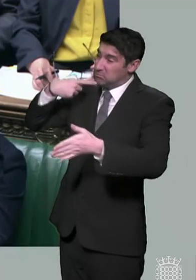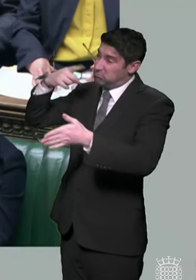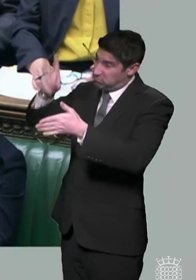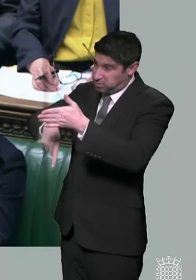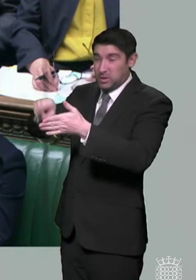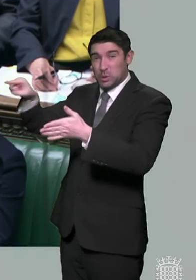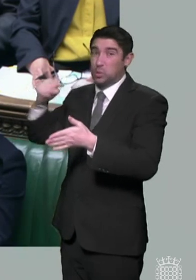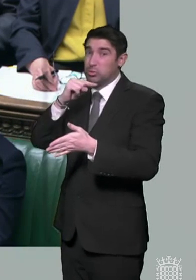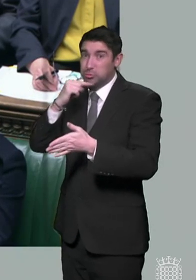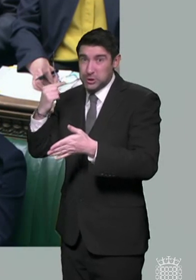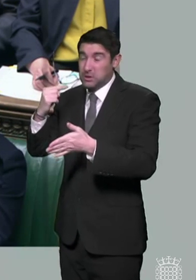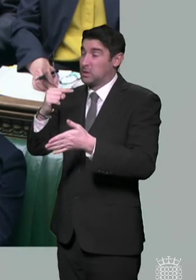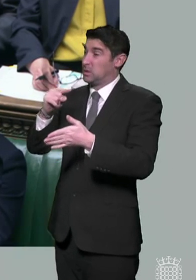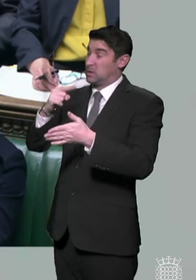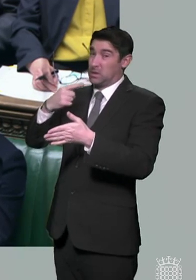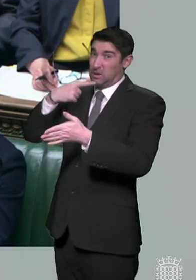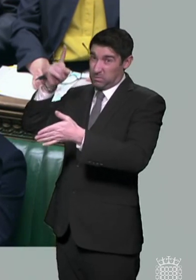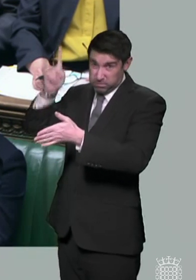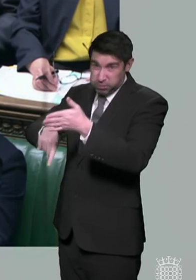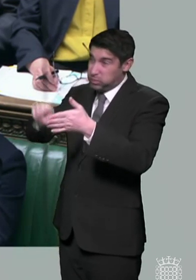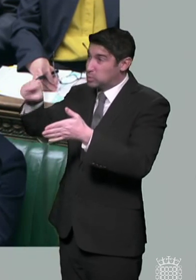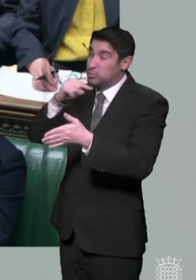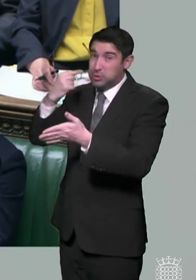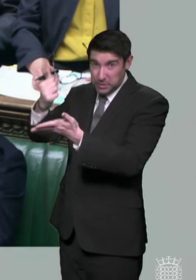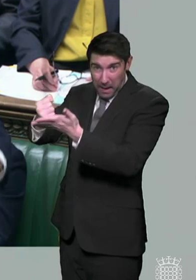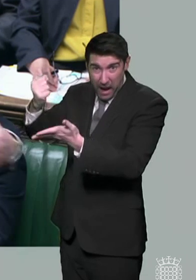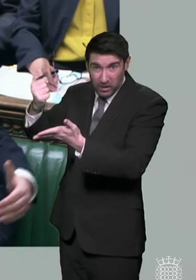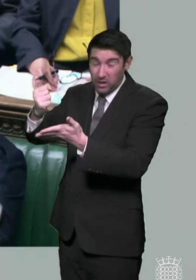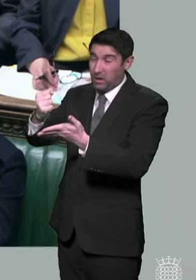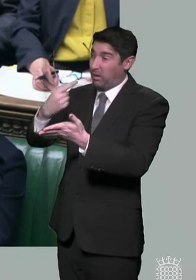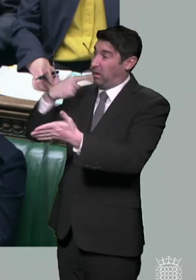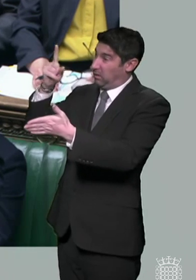I am afraid that we are still out in advance of several of our friends and partners.